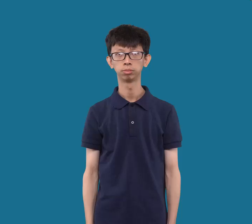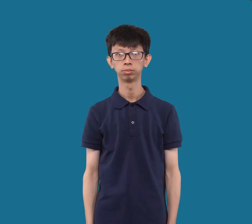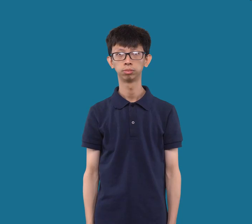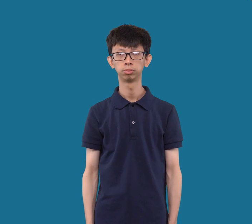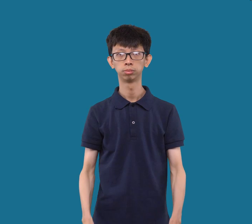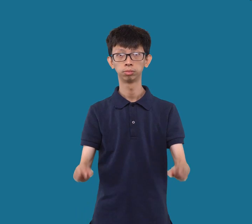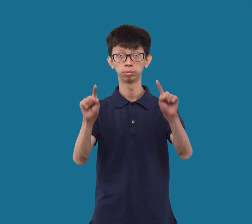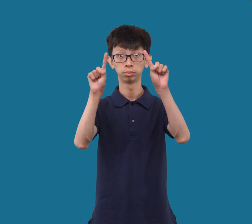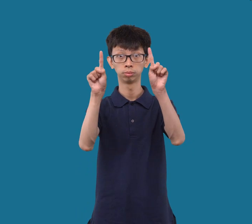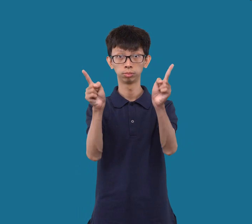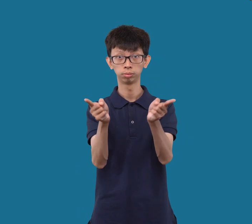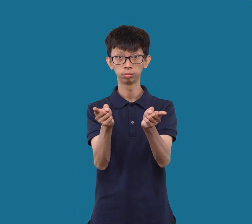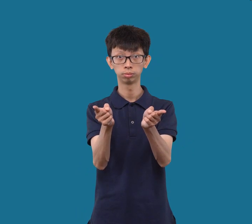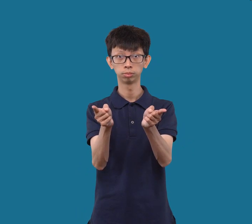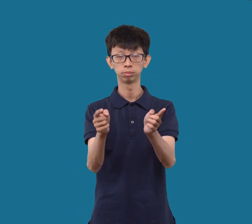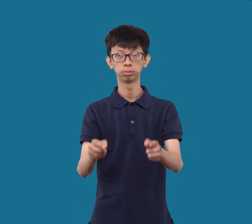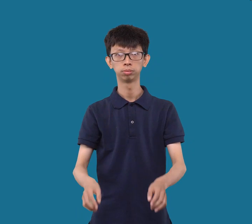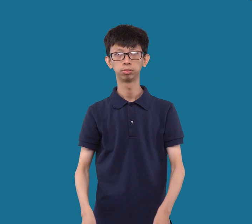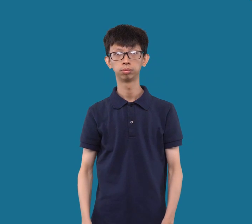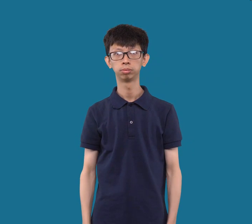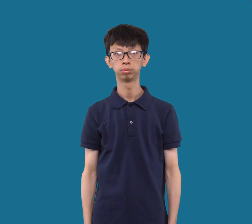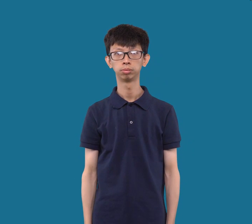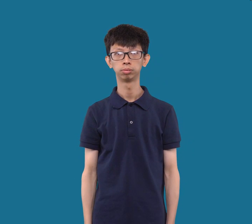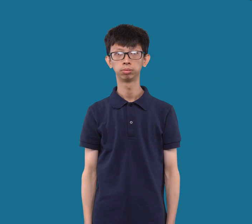dấu ngoặc đơn